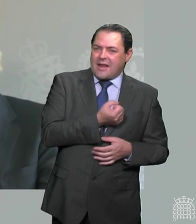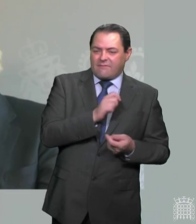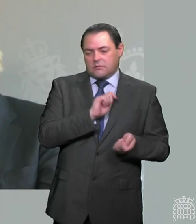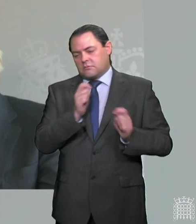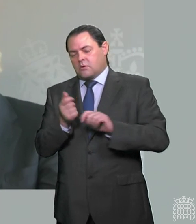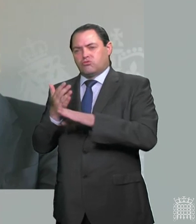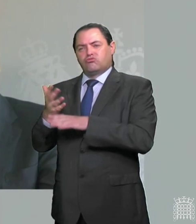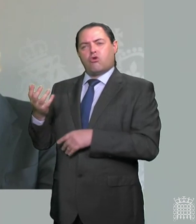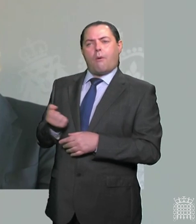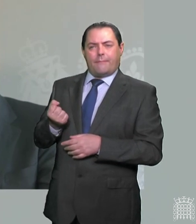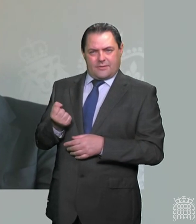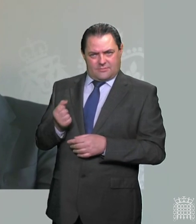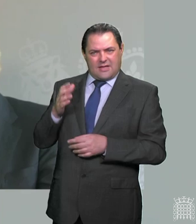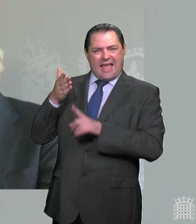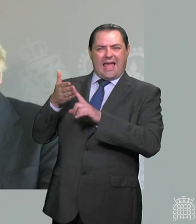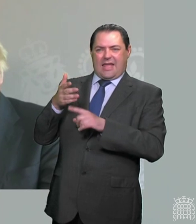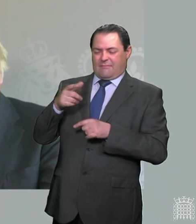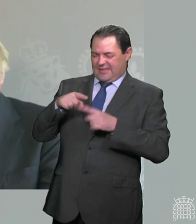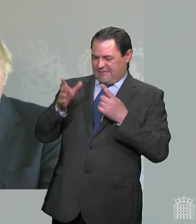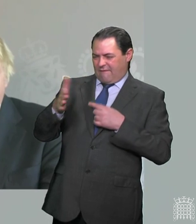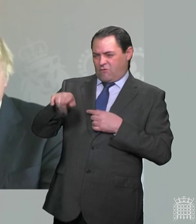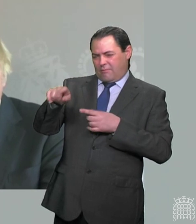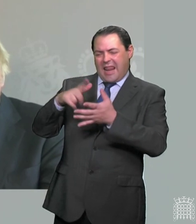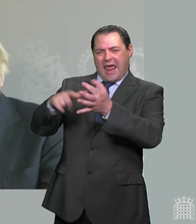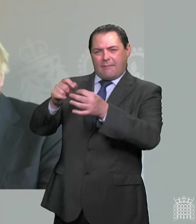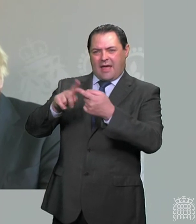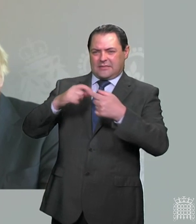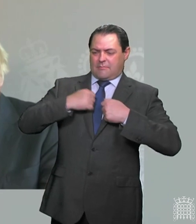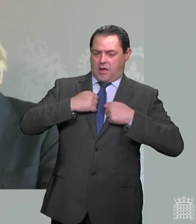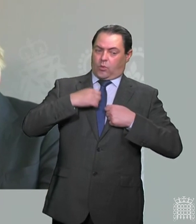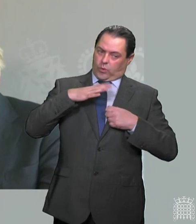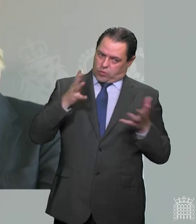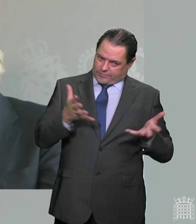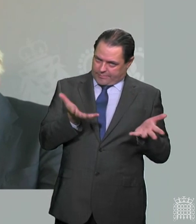That really is the big difference between the right honourable Member’s party and the party that I lead.